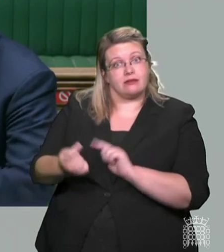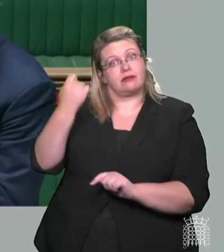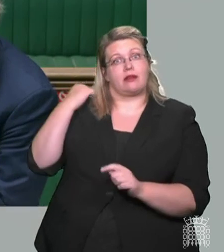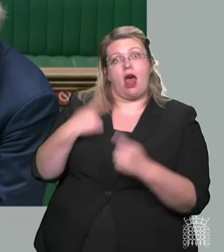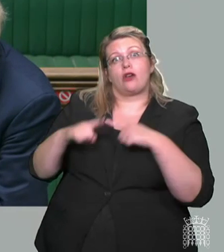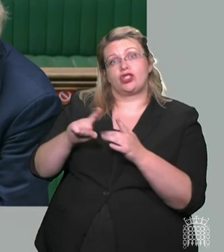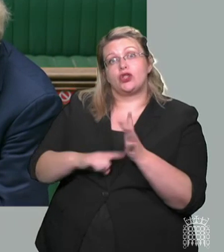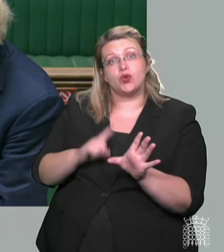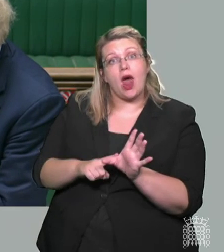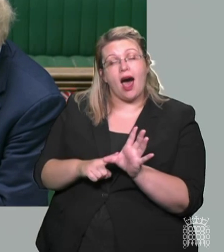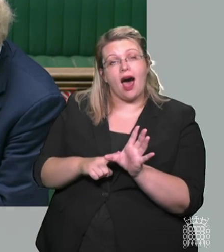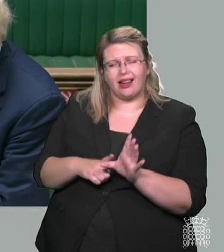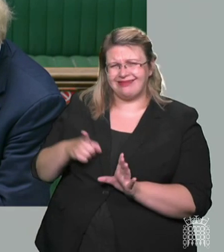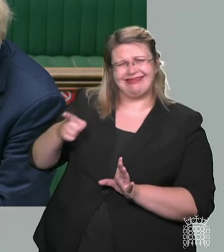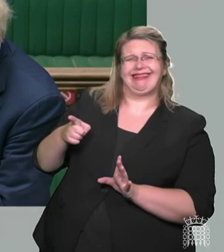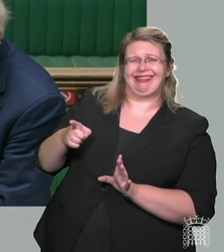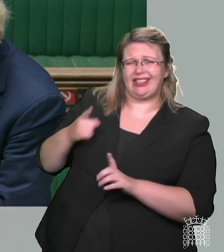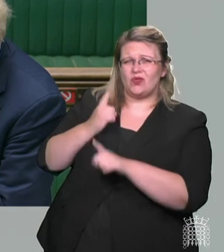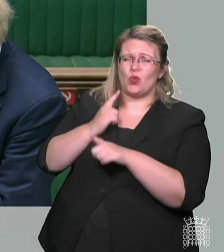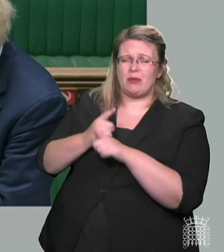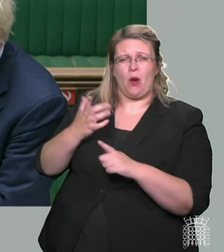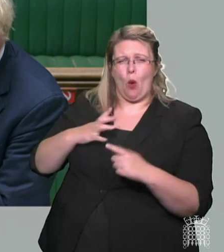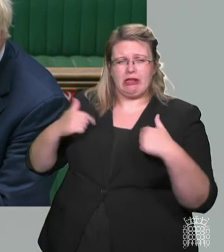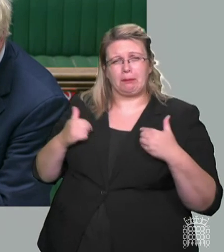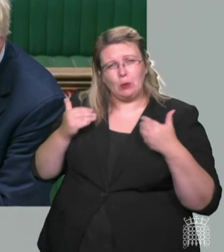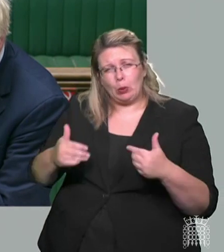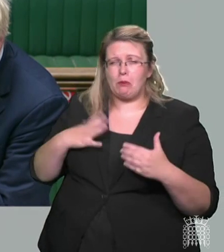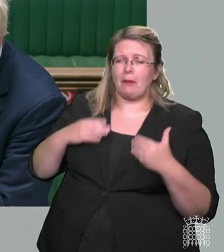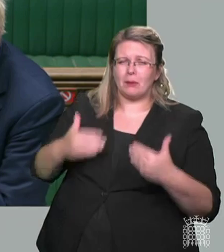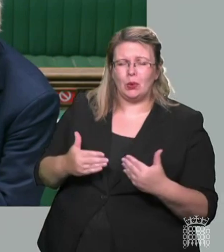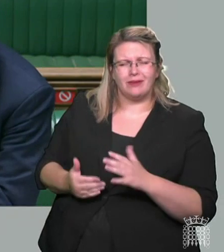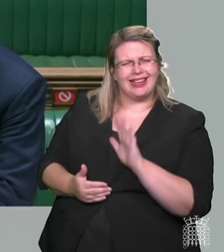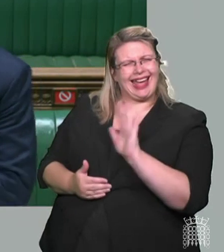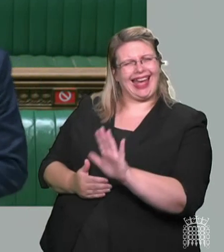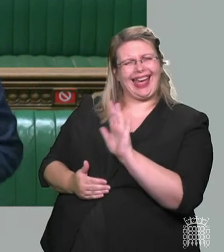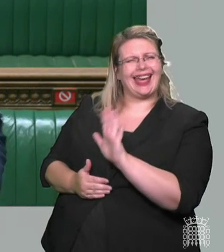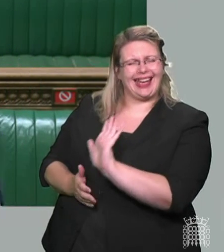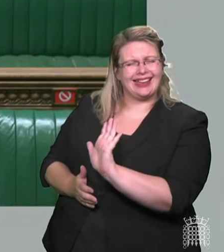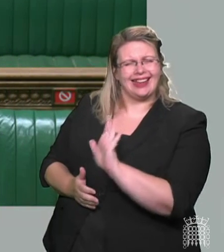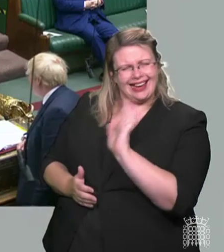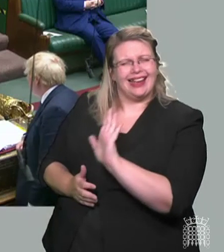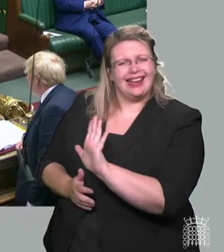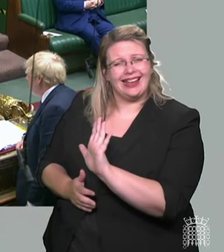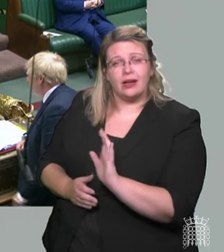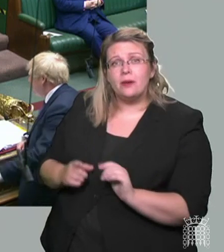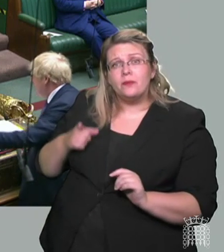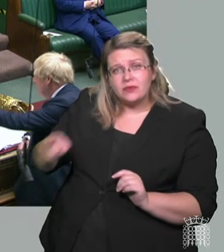The Leader of the Opposition calls for us to act faster in removing Cabinet Ministers.